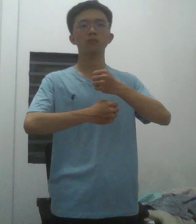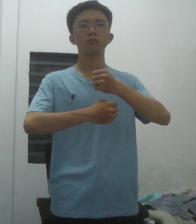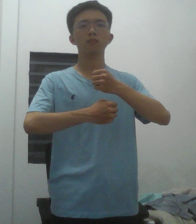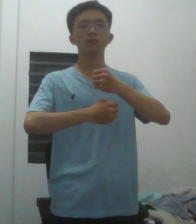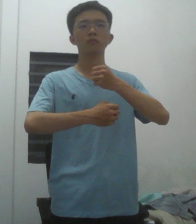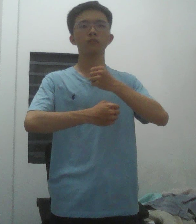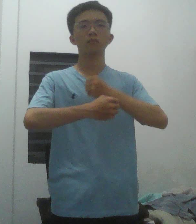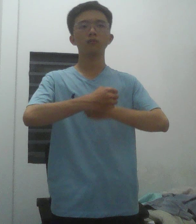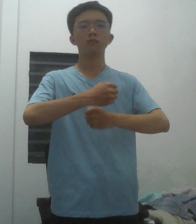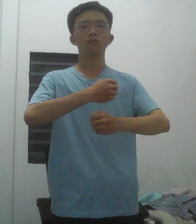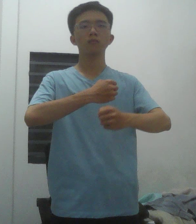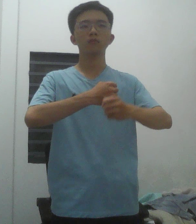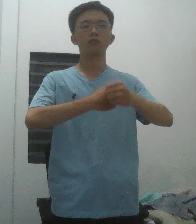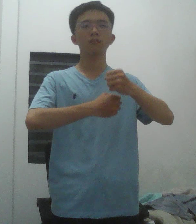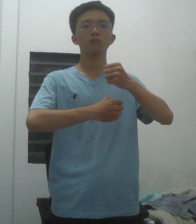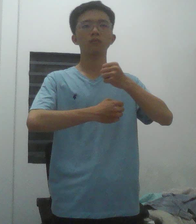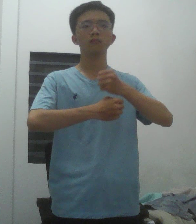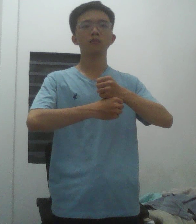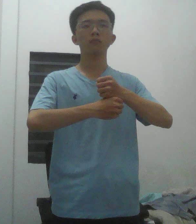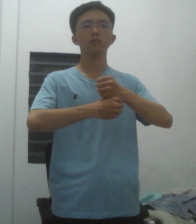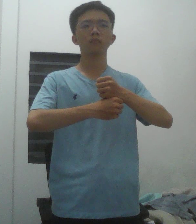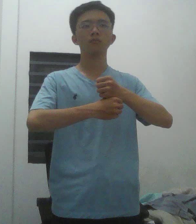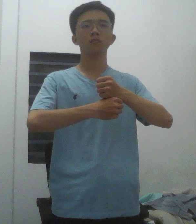nam